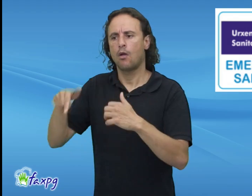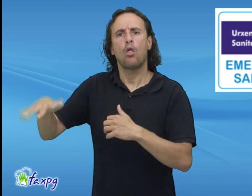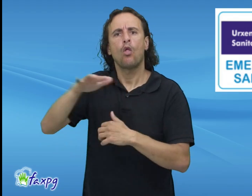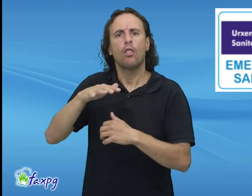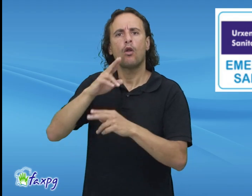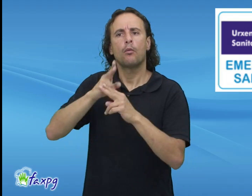dónde